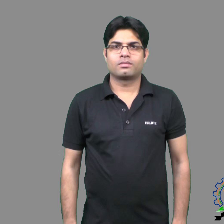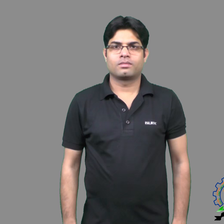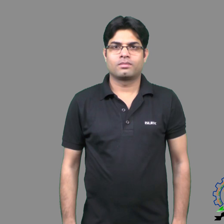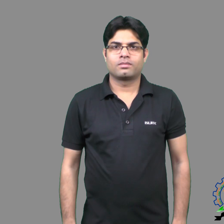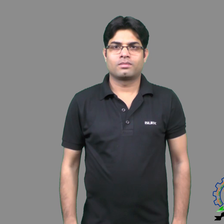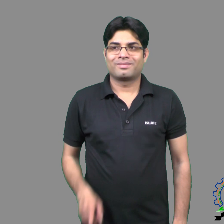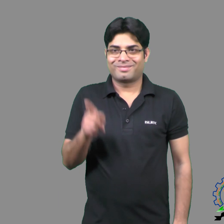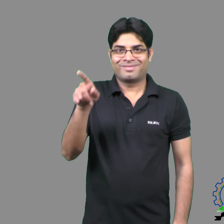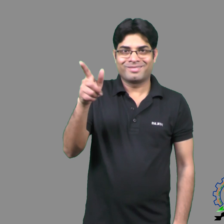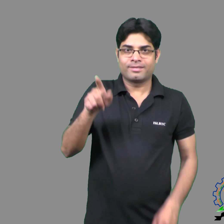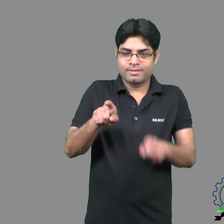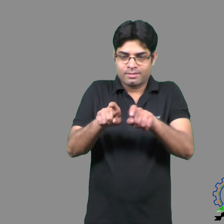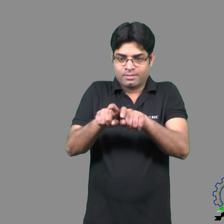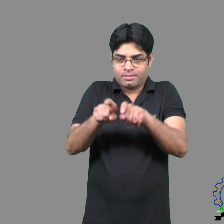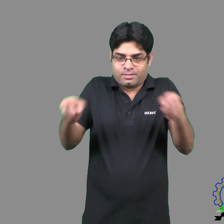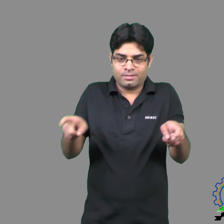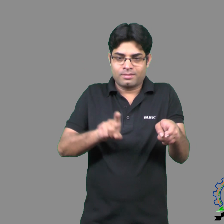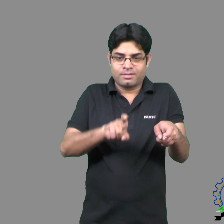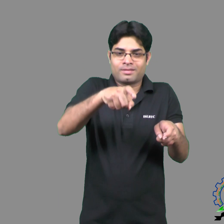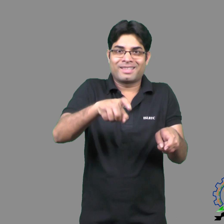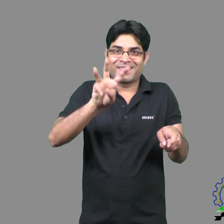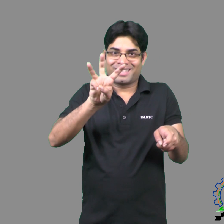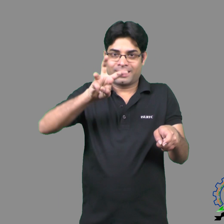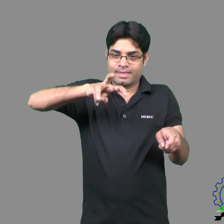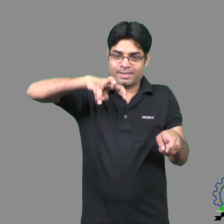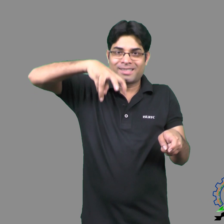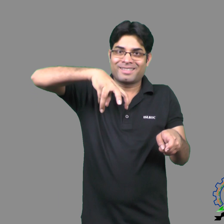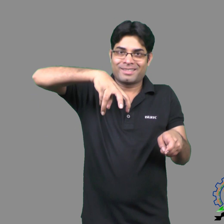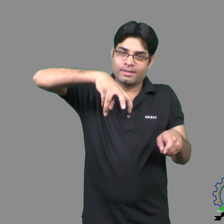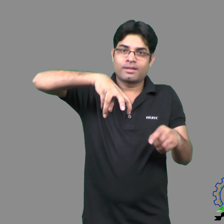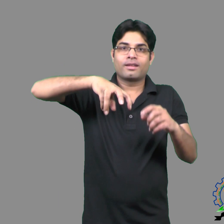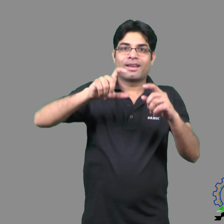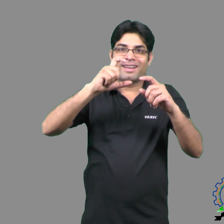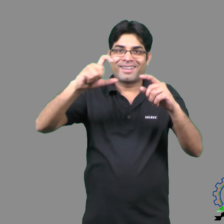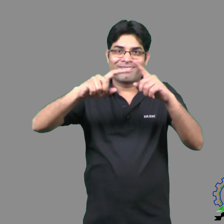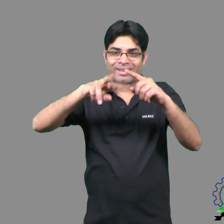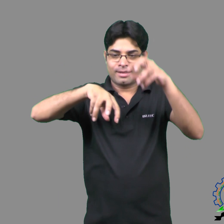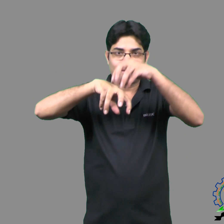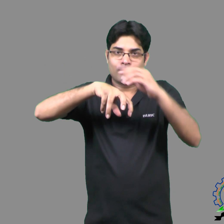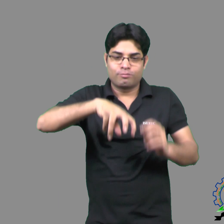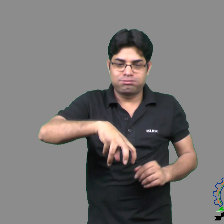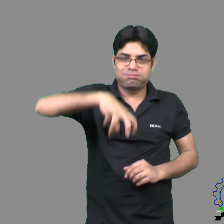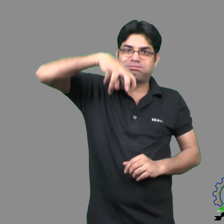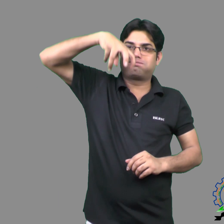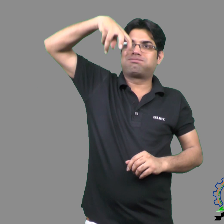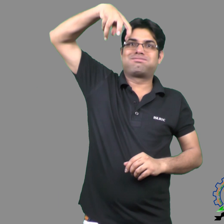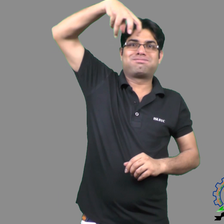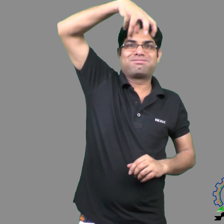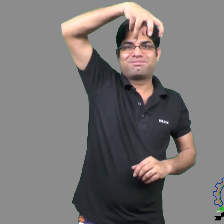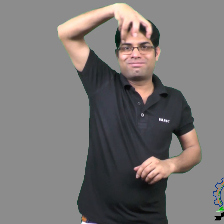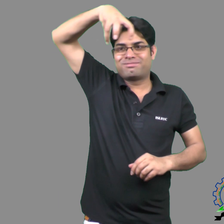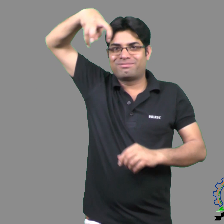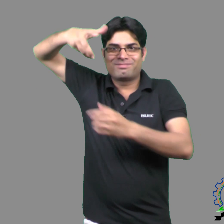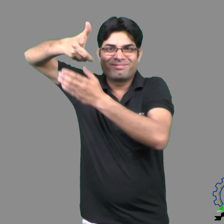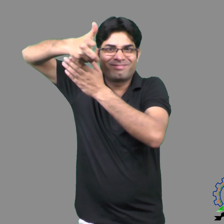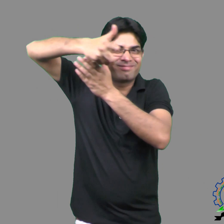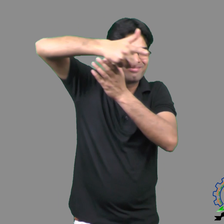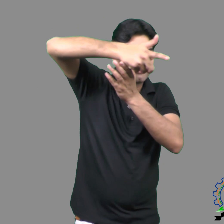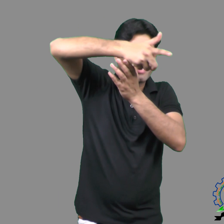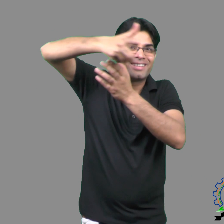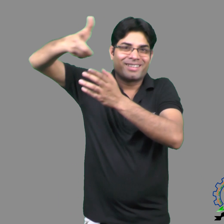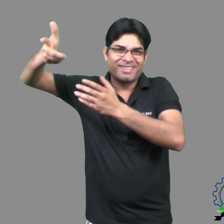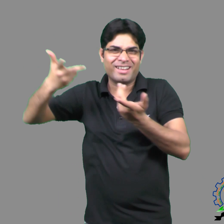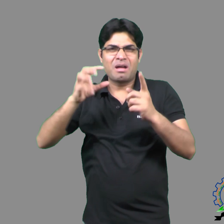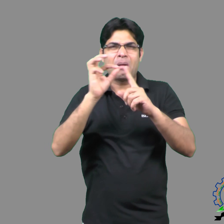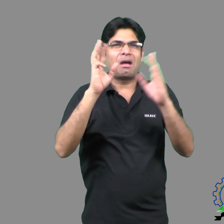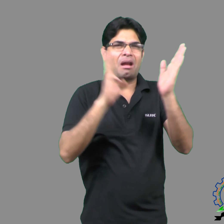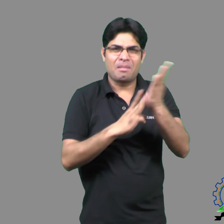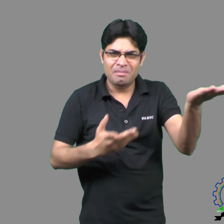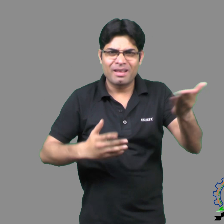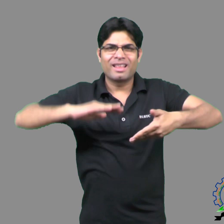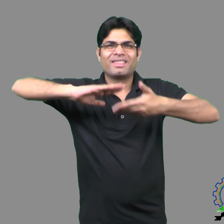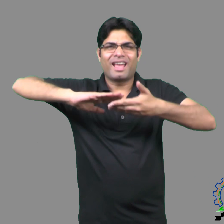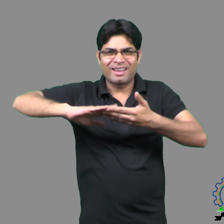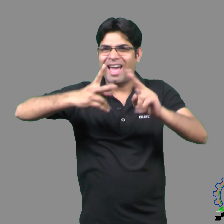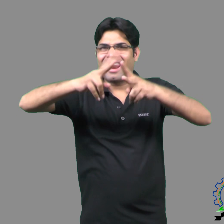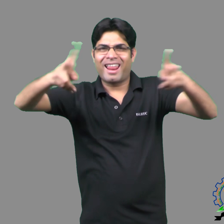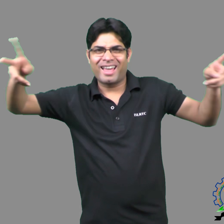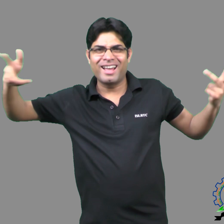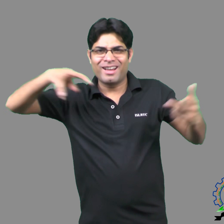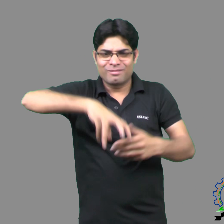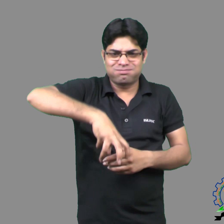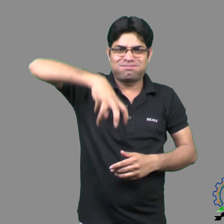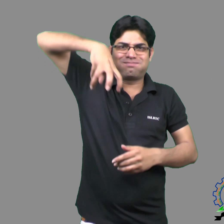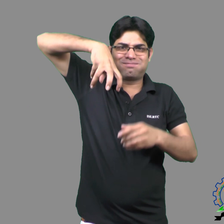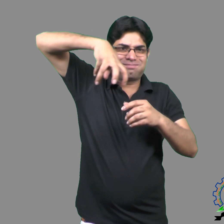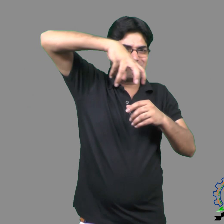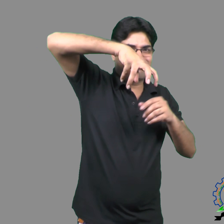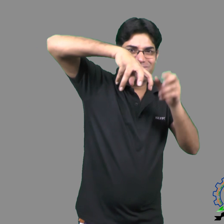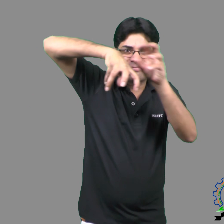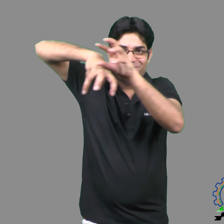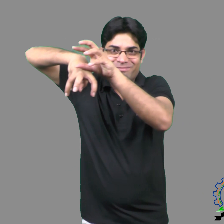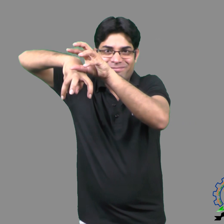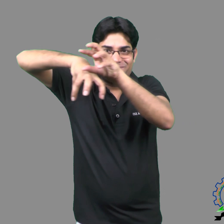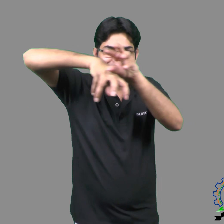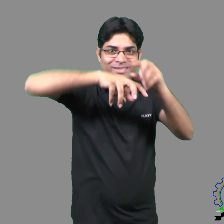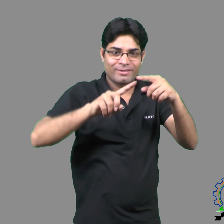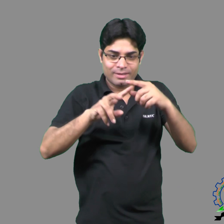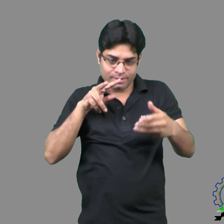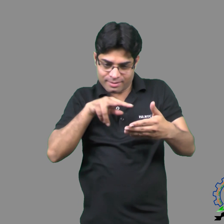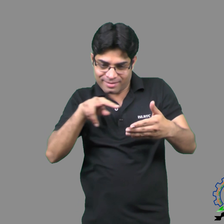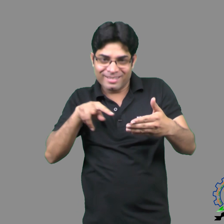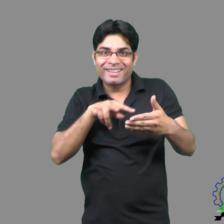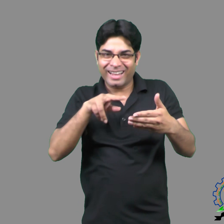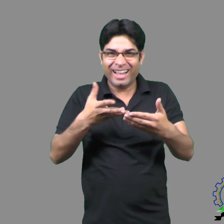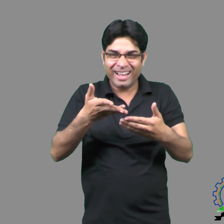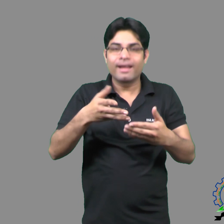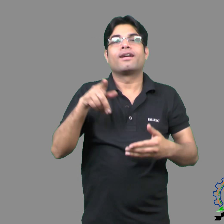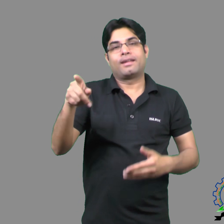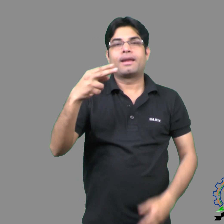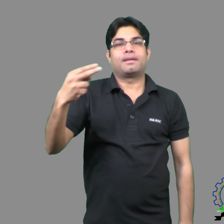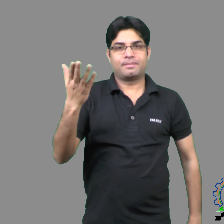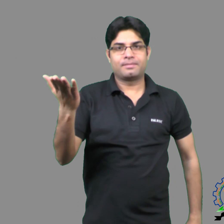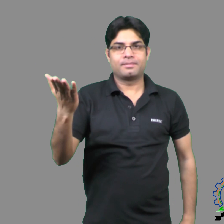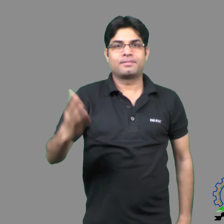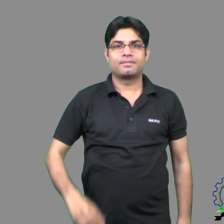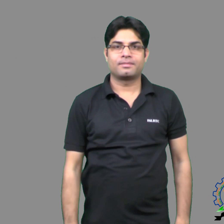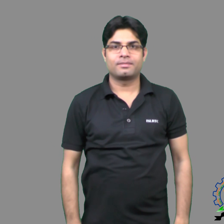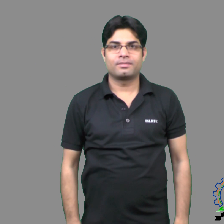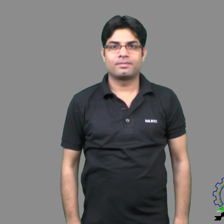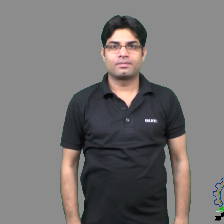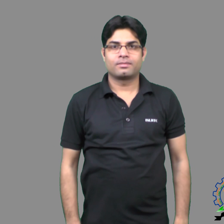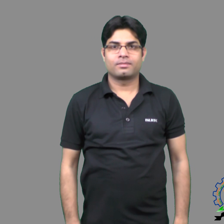Tripedal Robot